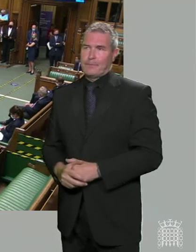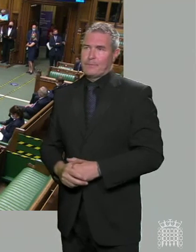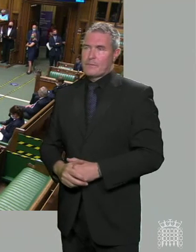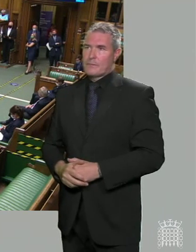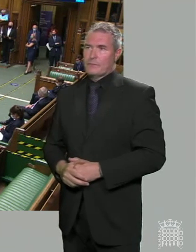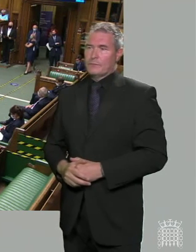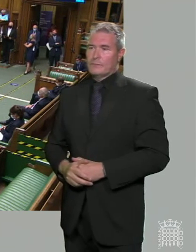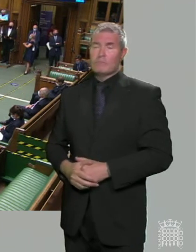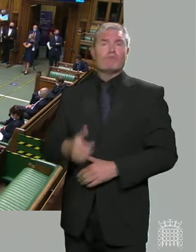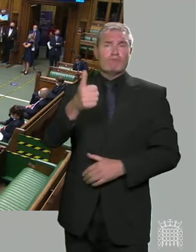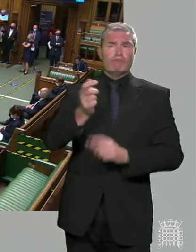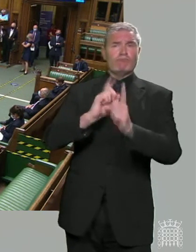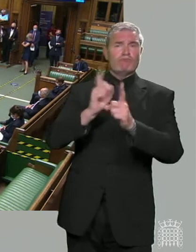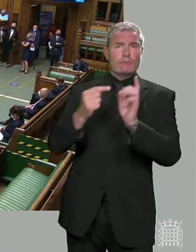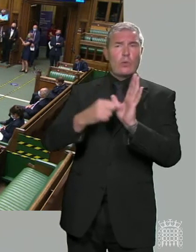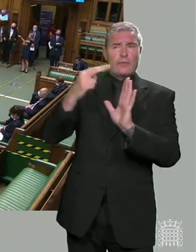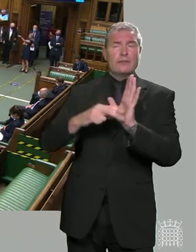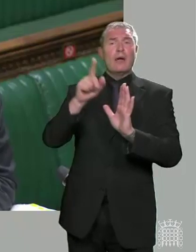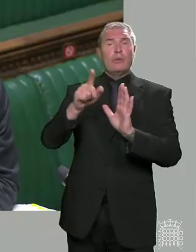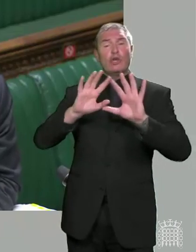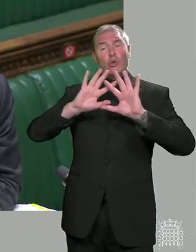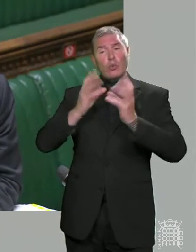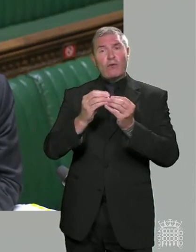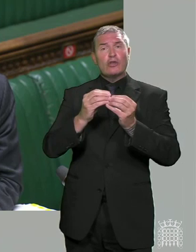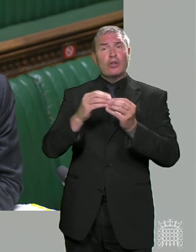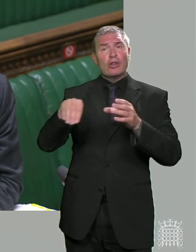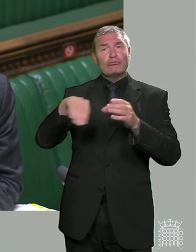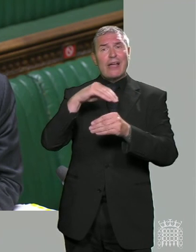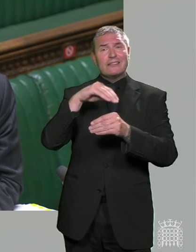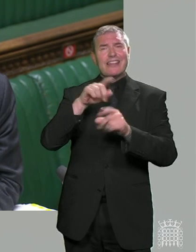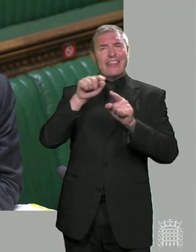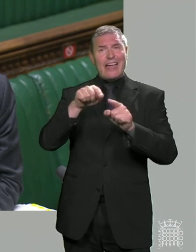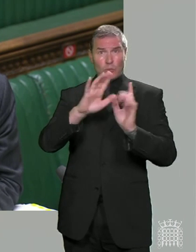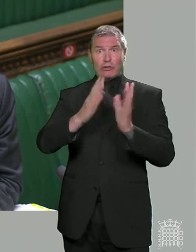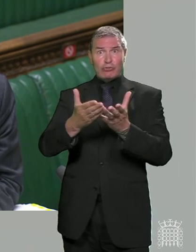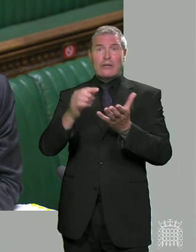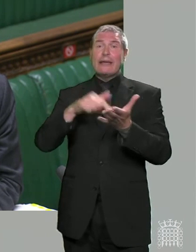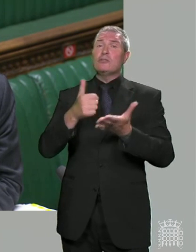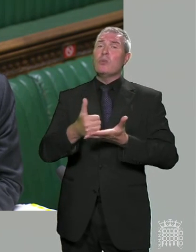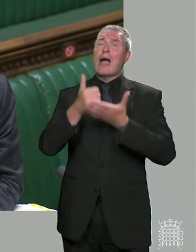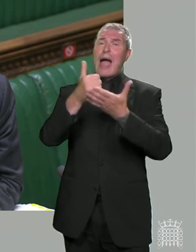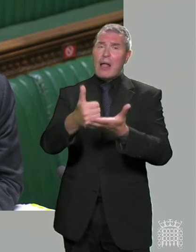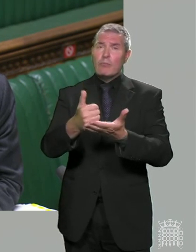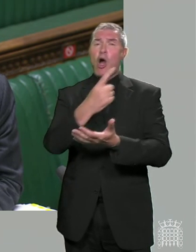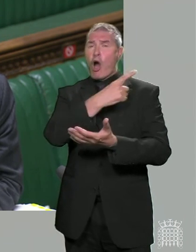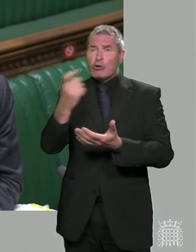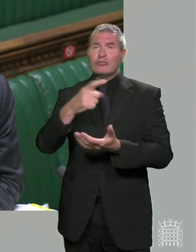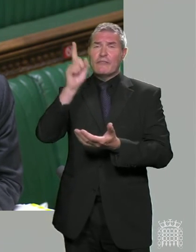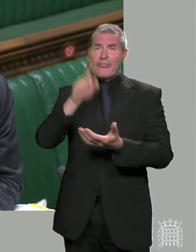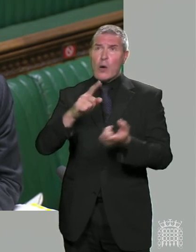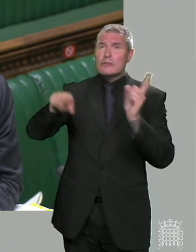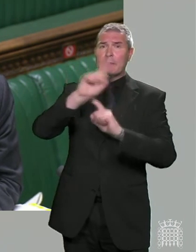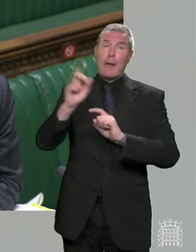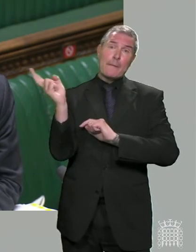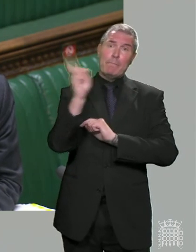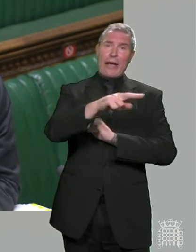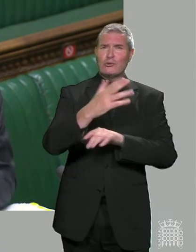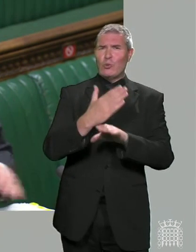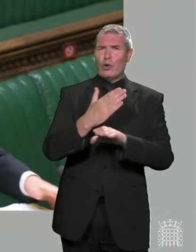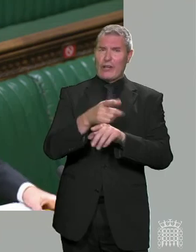I would be happy to study the case, but the whole point of universal credit, which this Government introduced, is that it is helping hundreds of thousands of people into work.